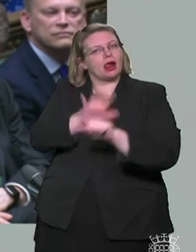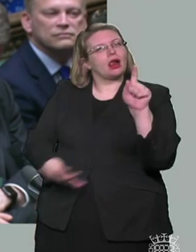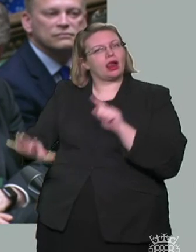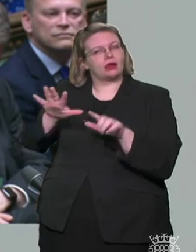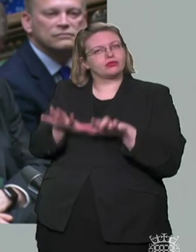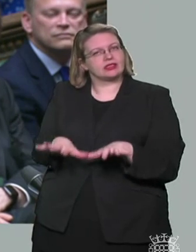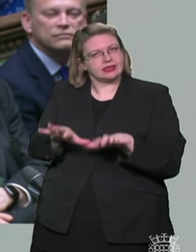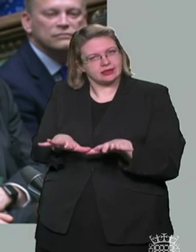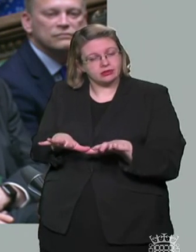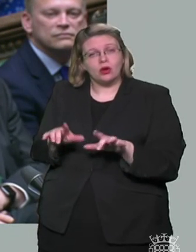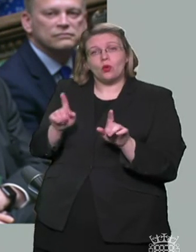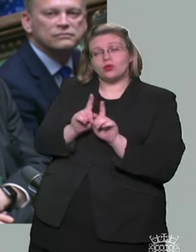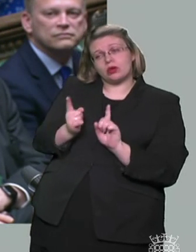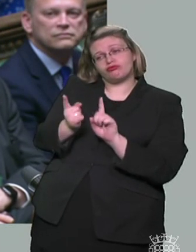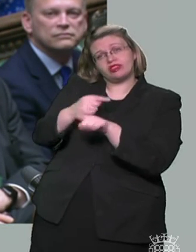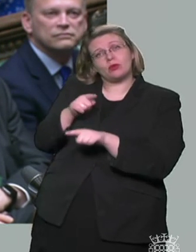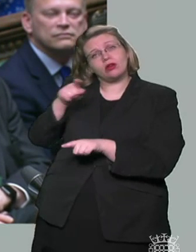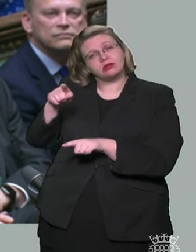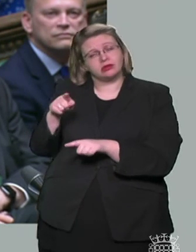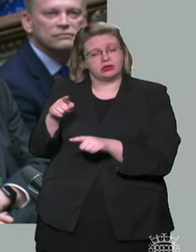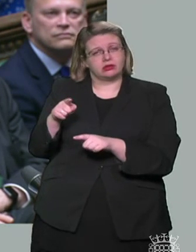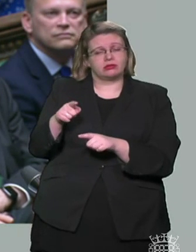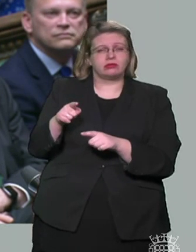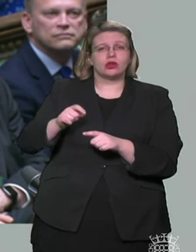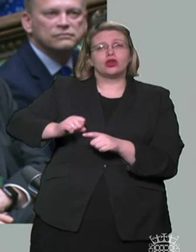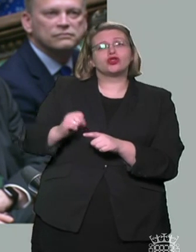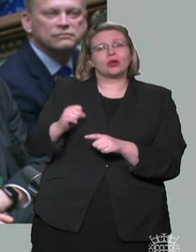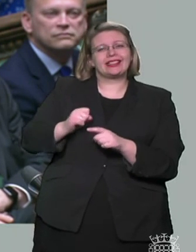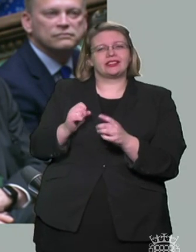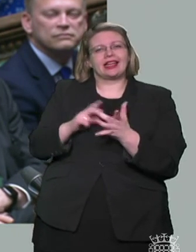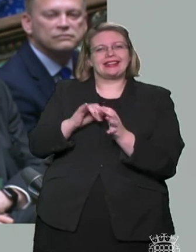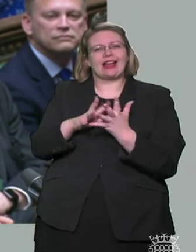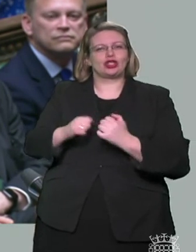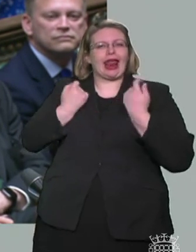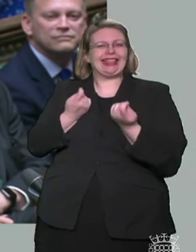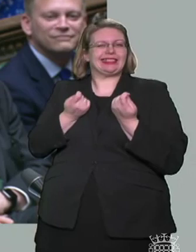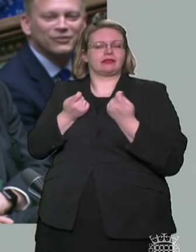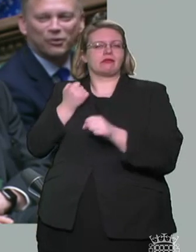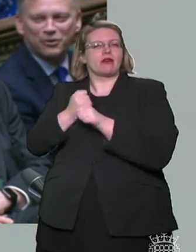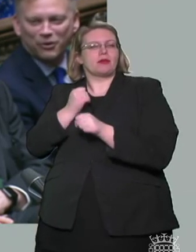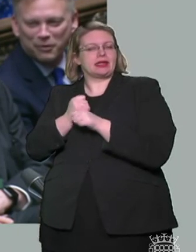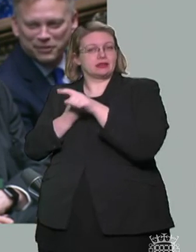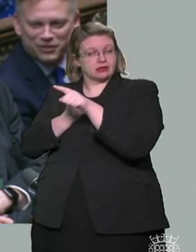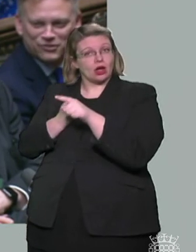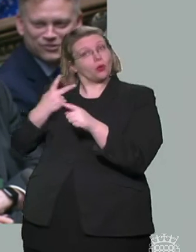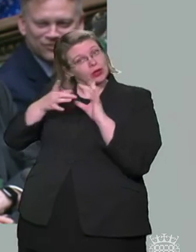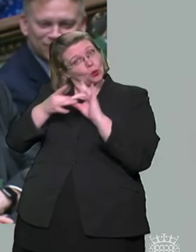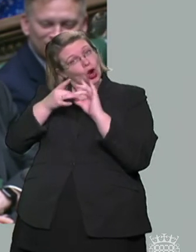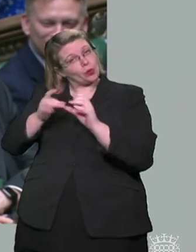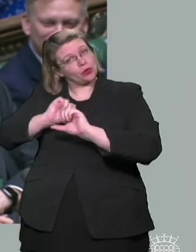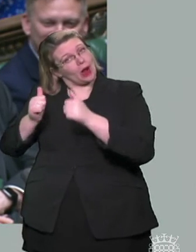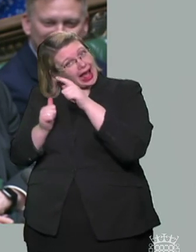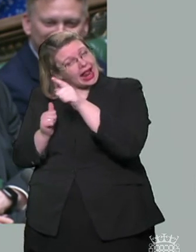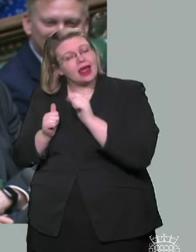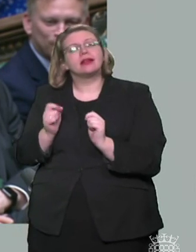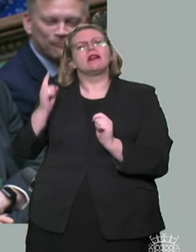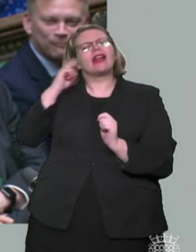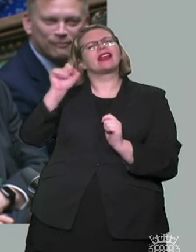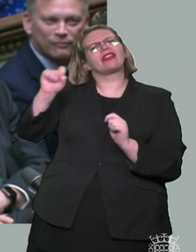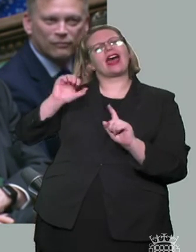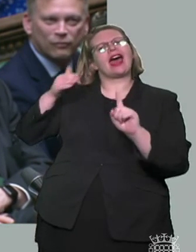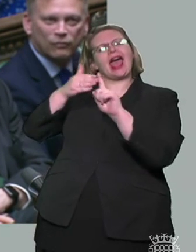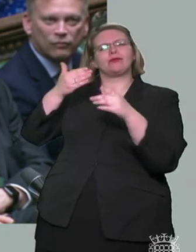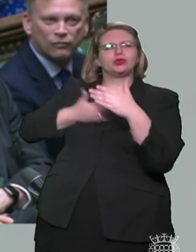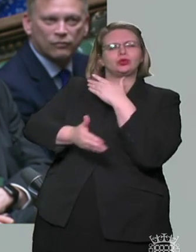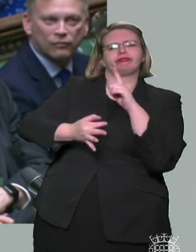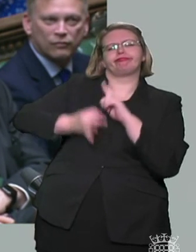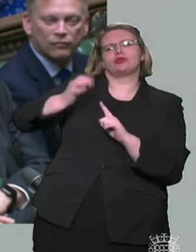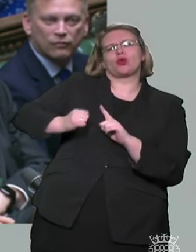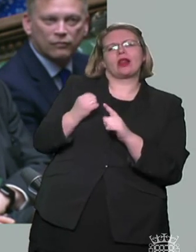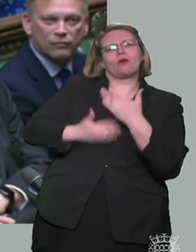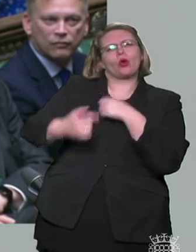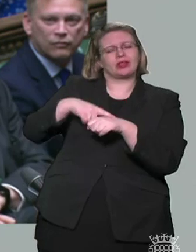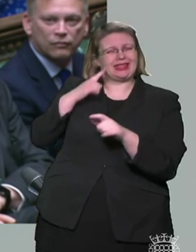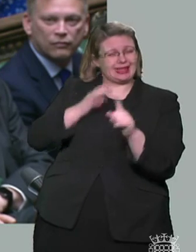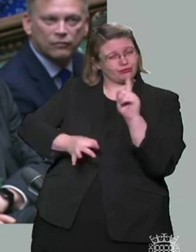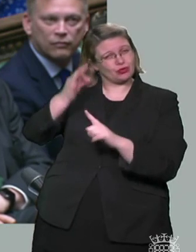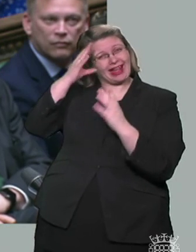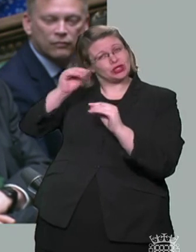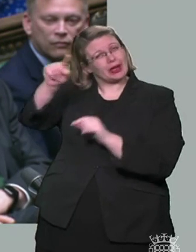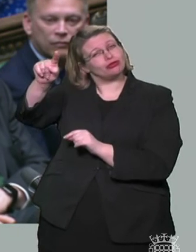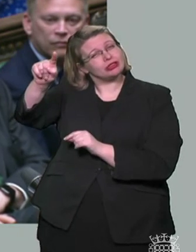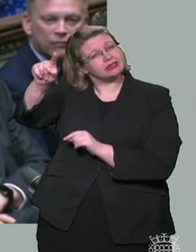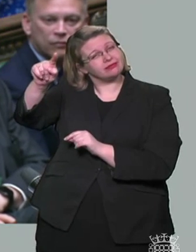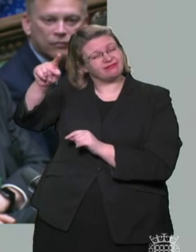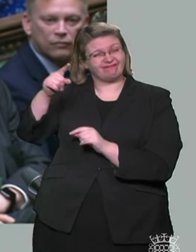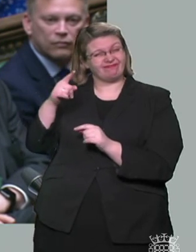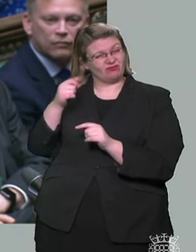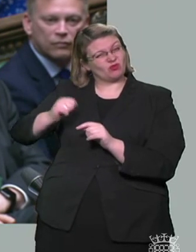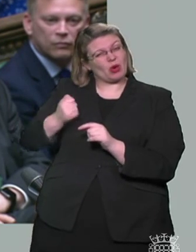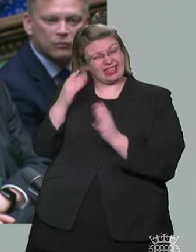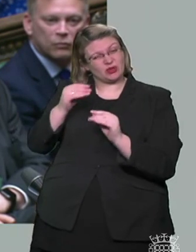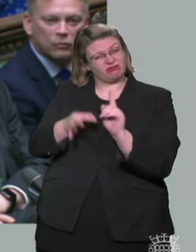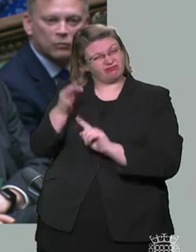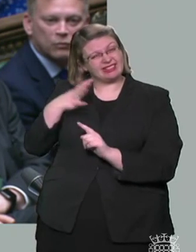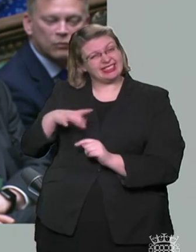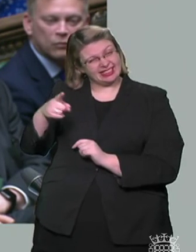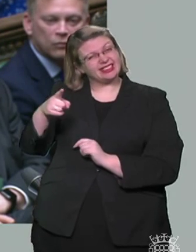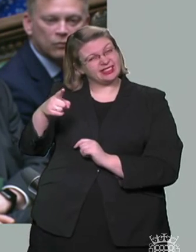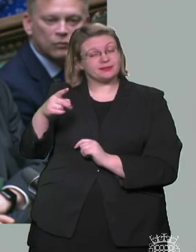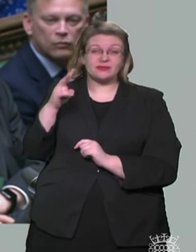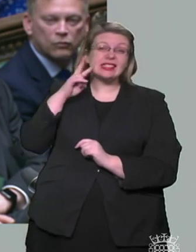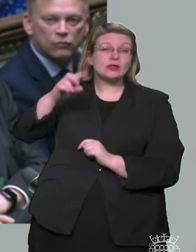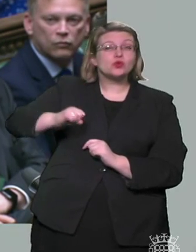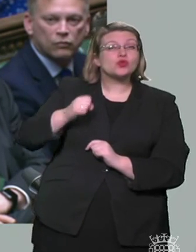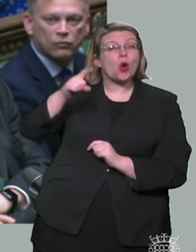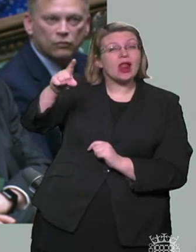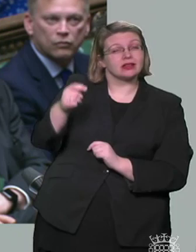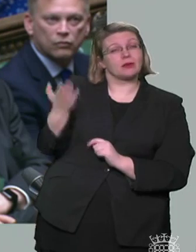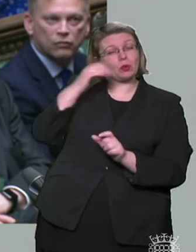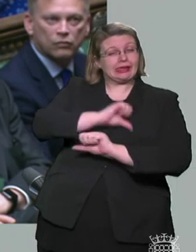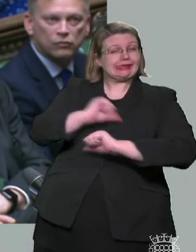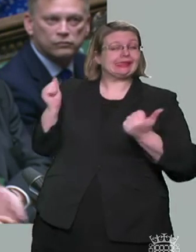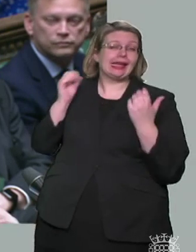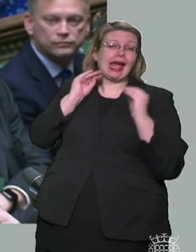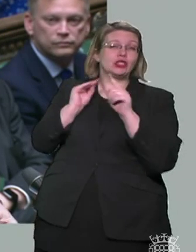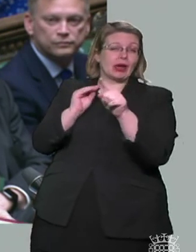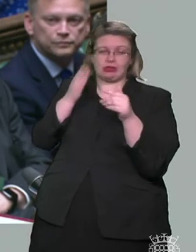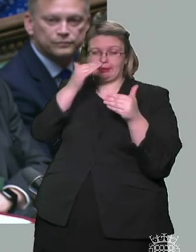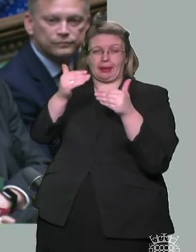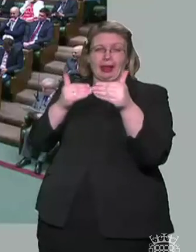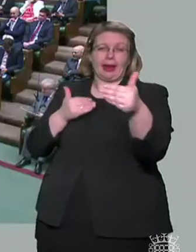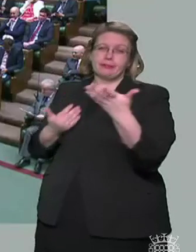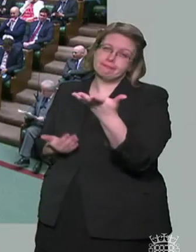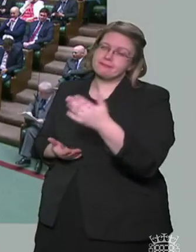I might respectfully suggest that the thing the Scottish nationalist Government—with whom, as I say, we work increasingly well—could focus on for the long-term prosperity of Scotland is the educational system, where I am sad to see Scotland’s once-glorious record falling behind.